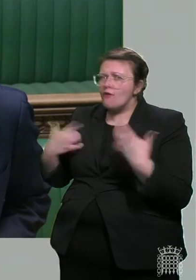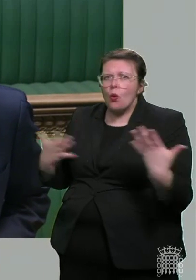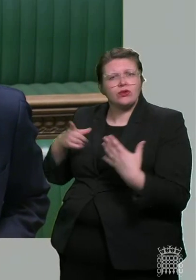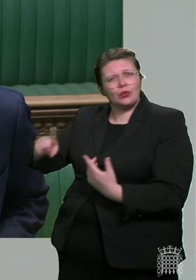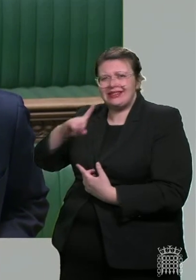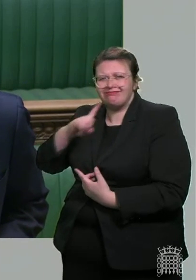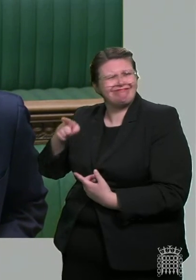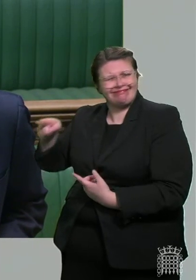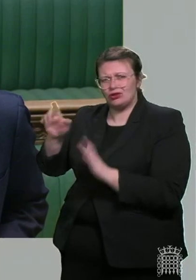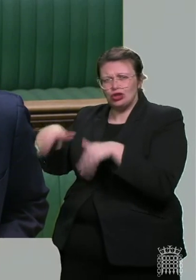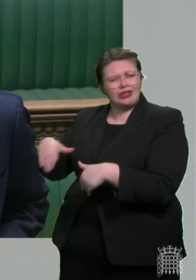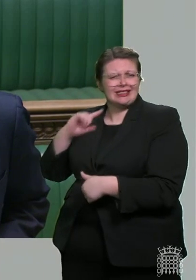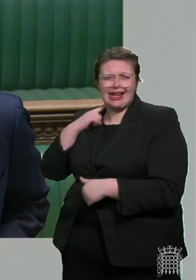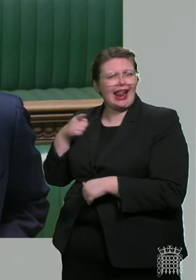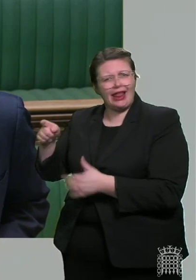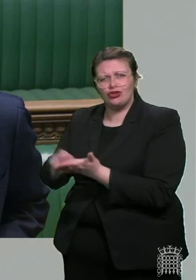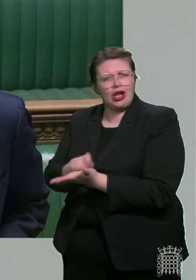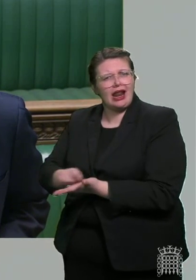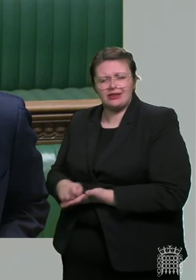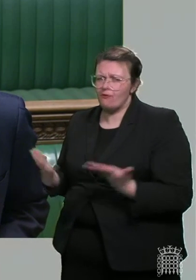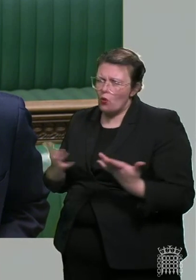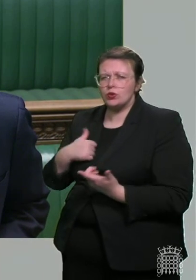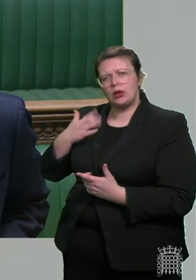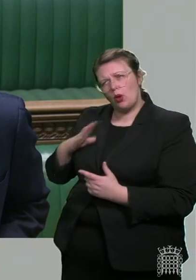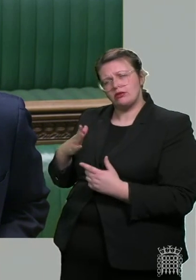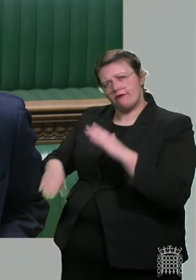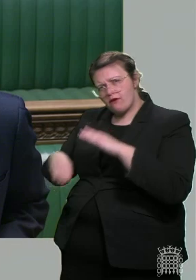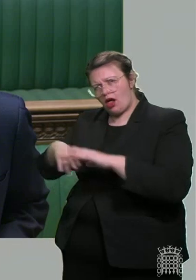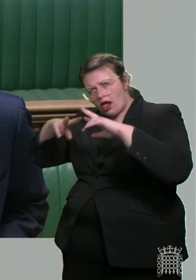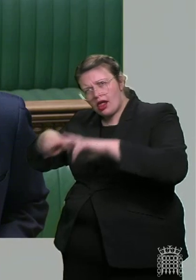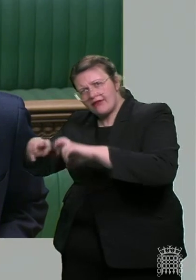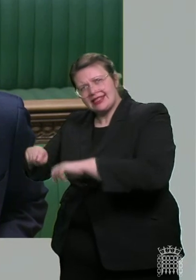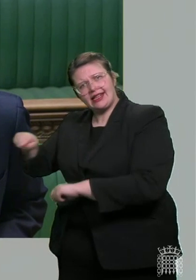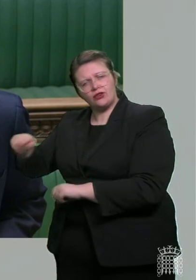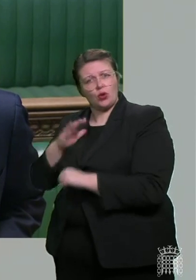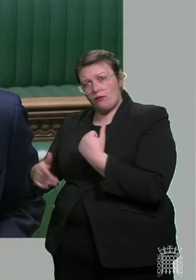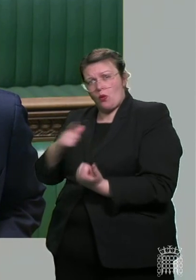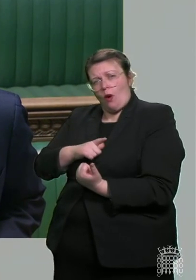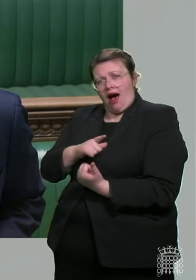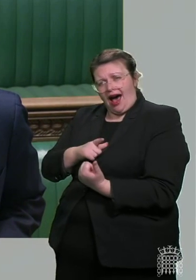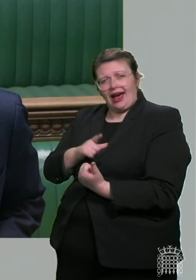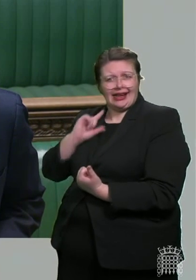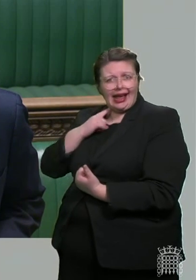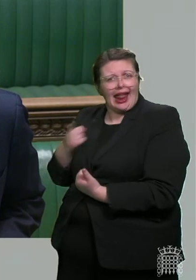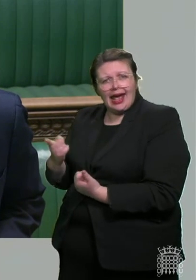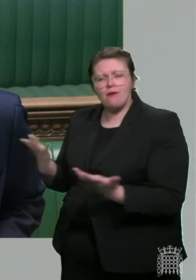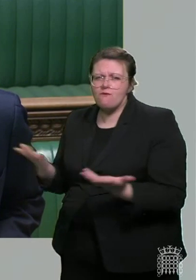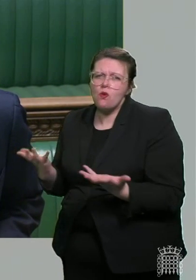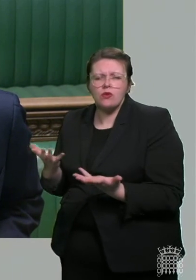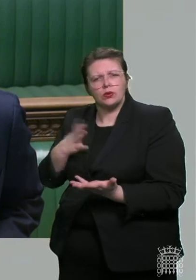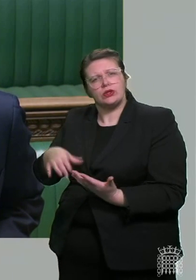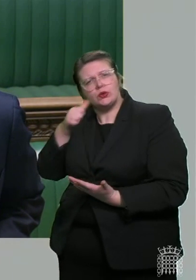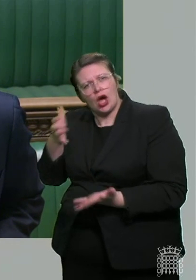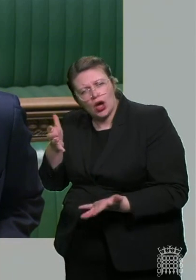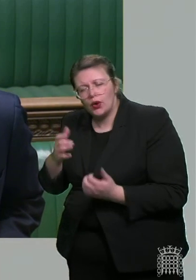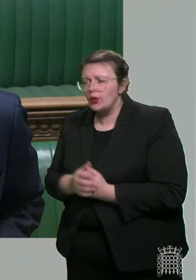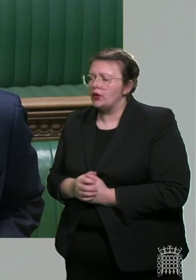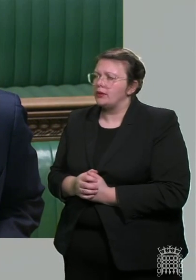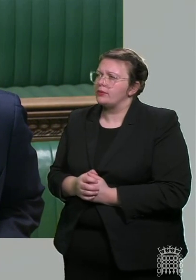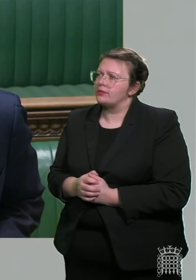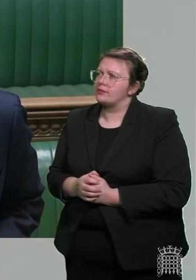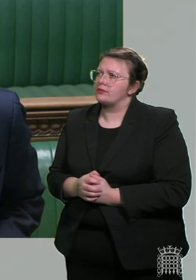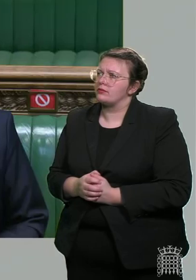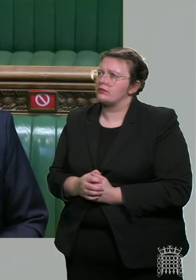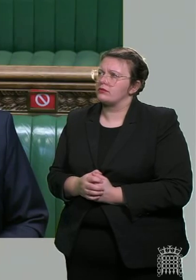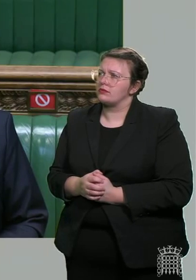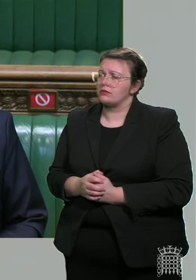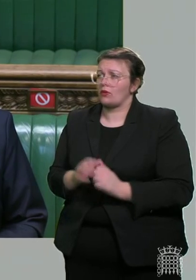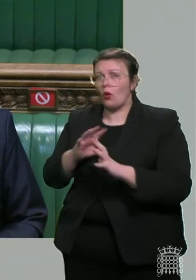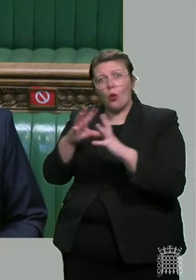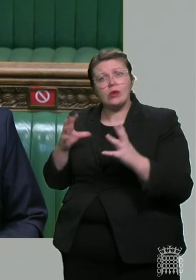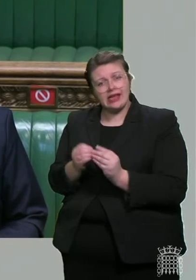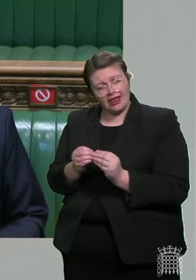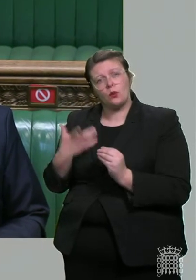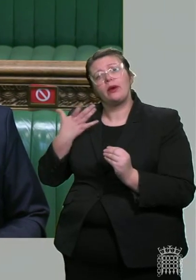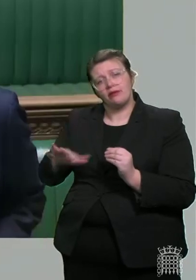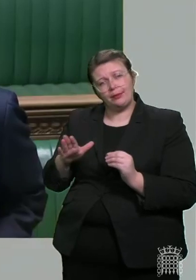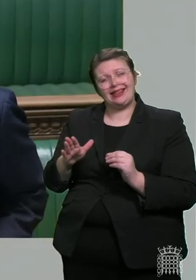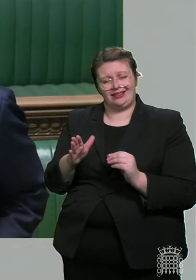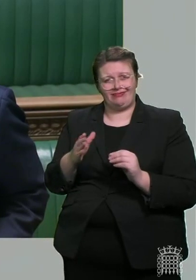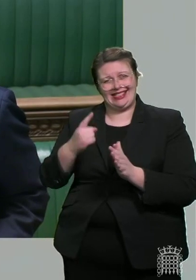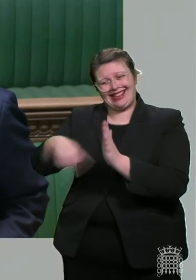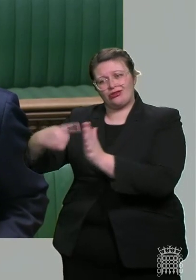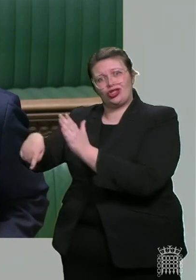We continue to call for a full independent investigation into the causes of his death, and indeed we have already sanctioned 20 people in Saudi Arabia.